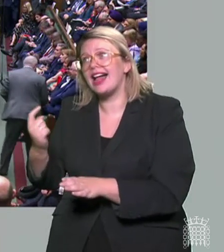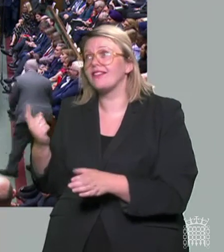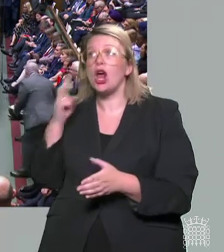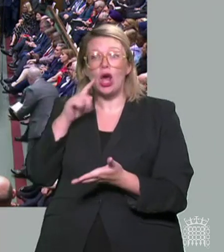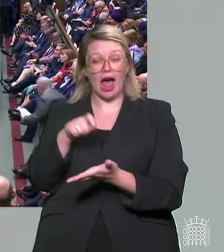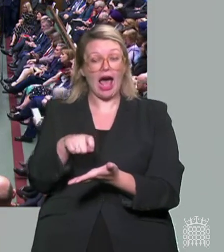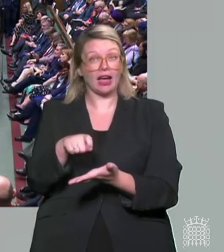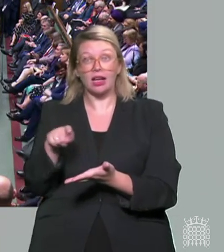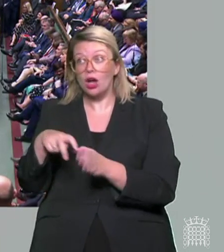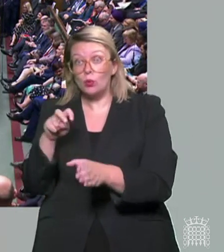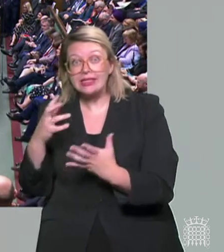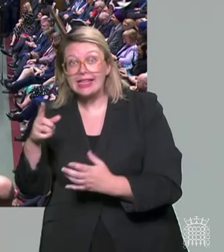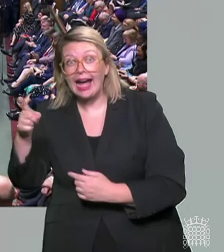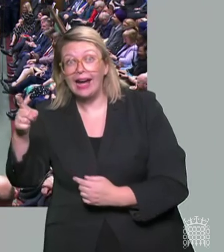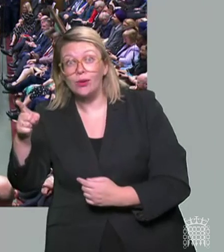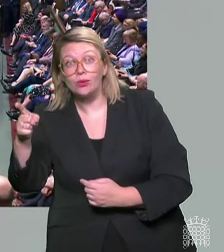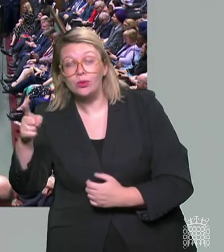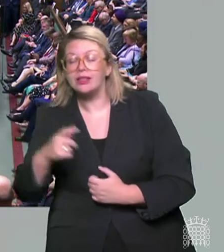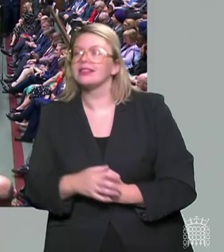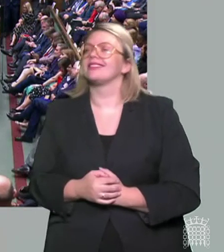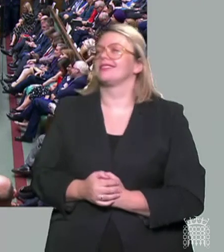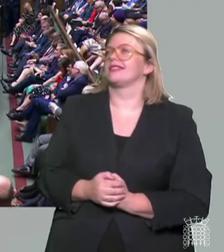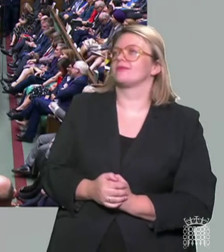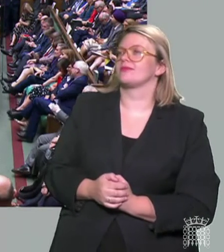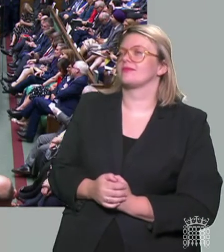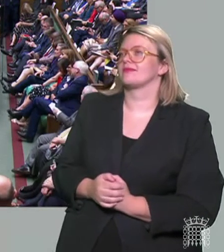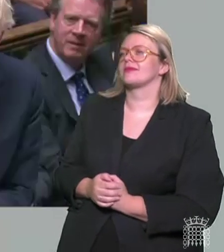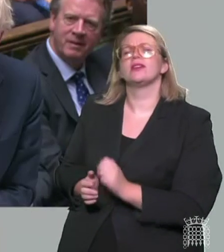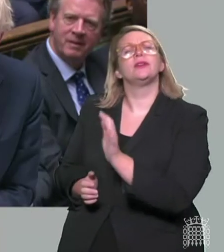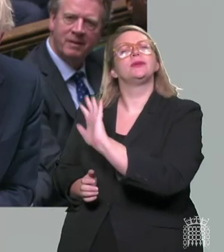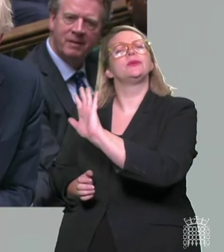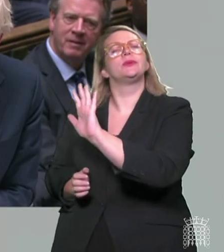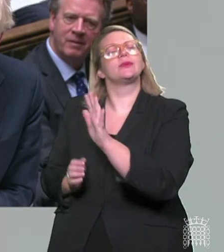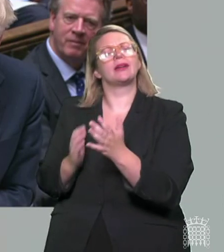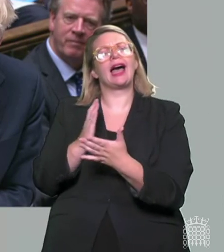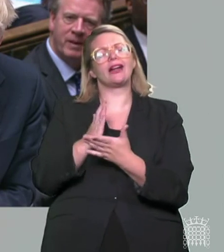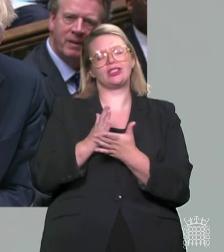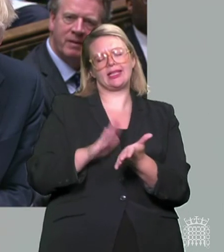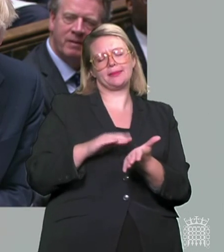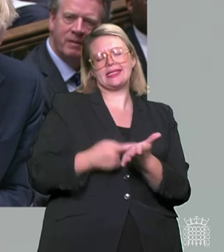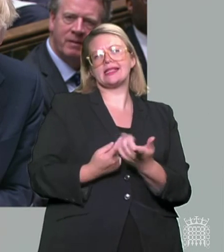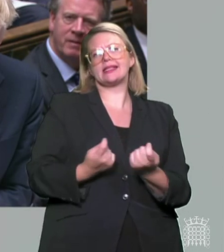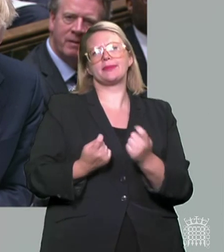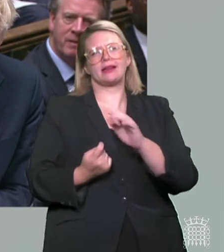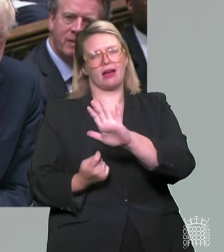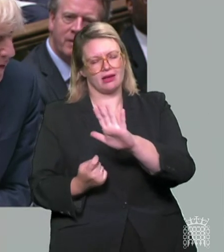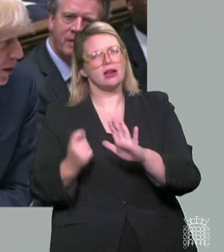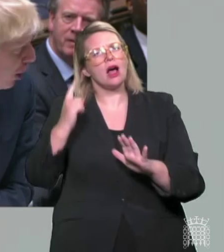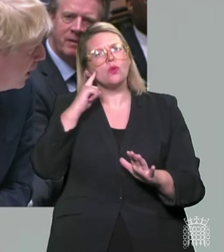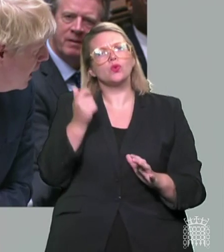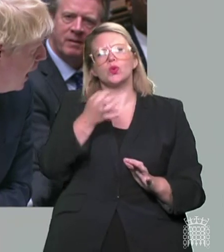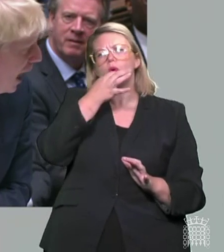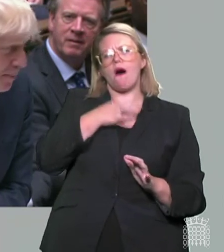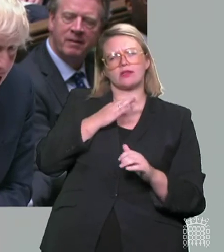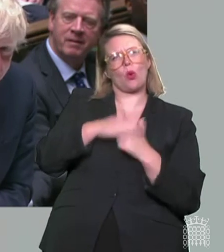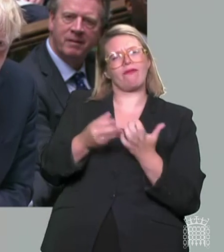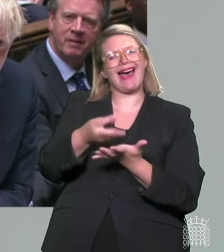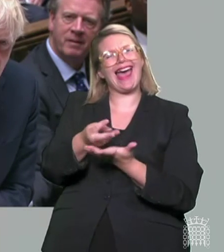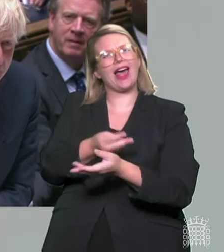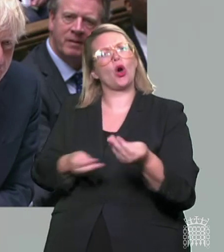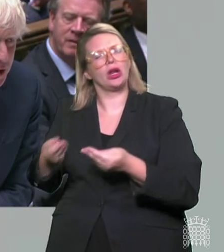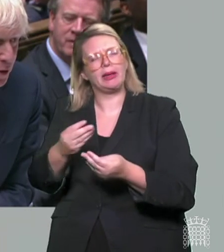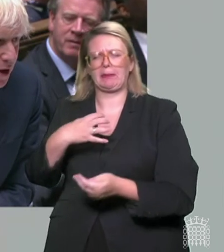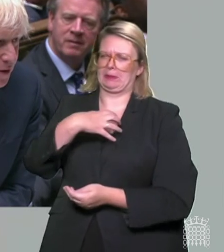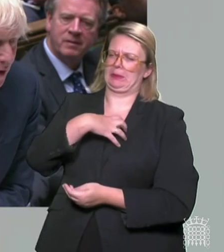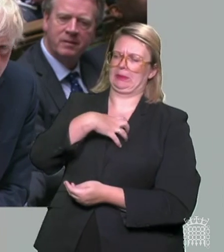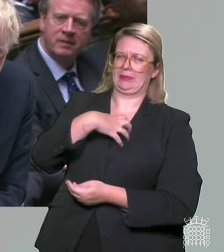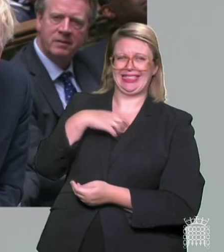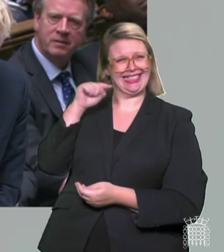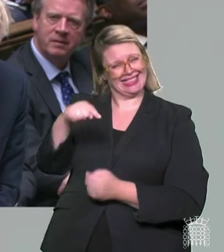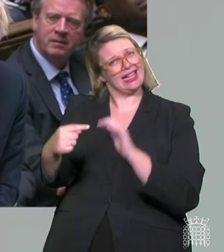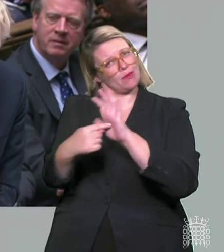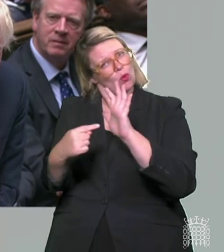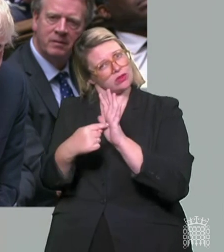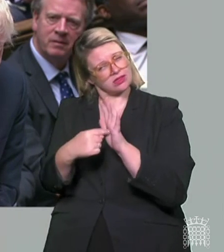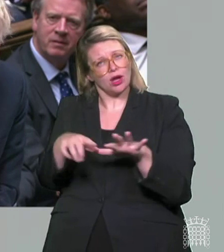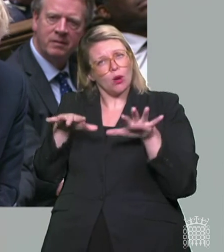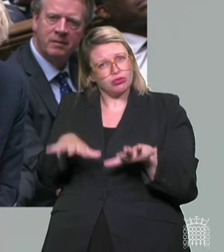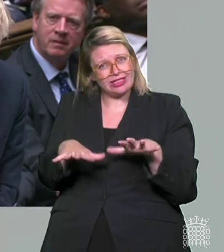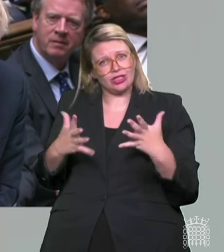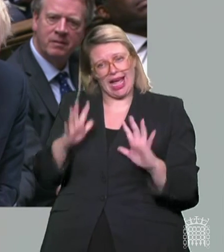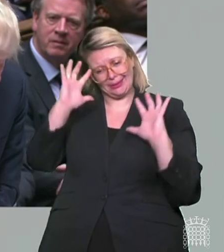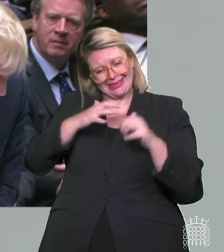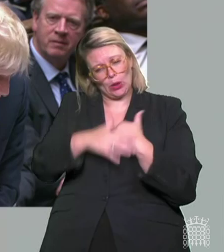Actually, I was just jotting down some notes about the right honourable Gentleman’s question, which I thought was excellent when he was talking about the economy, because that is the issue that the country faces.